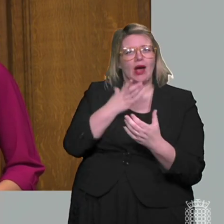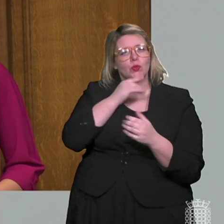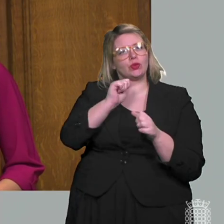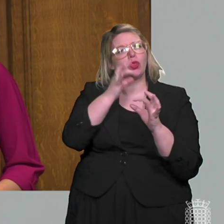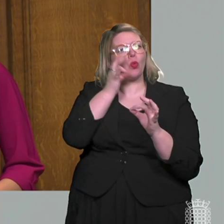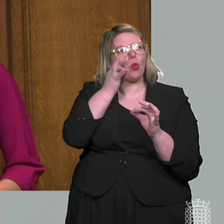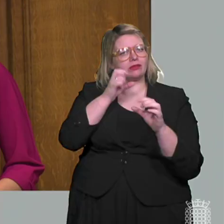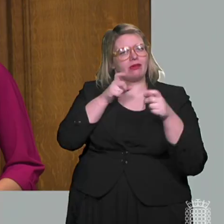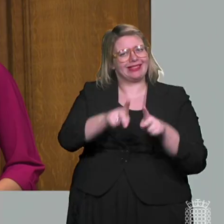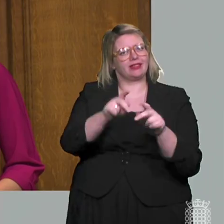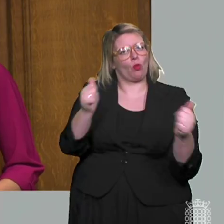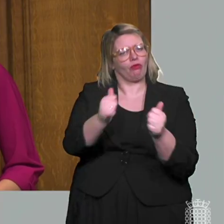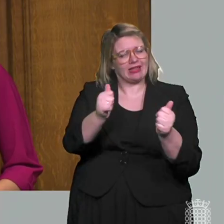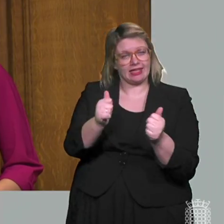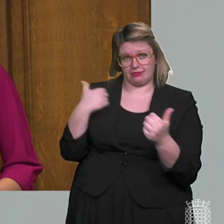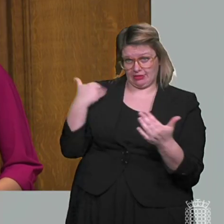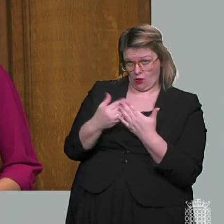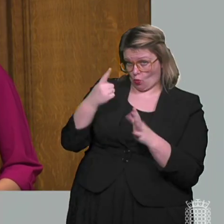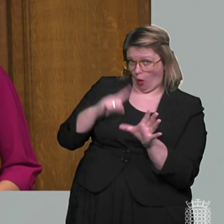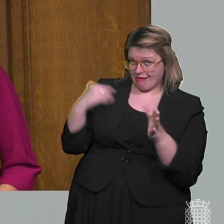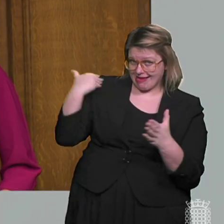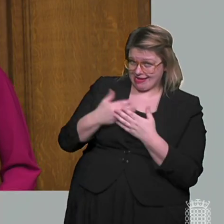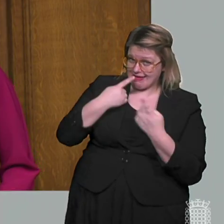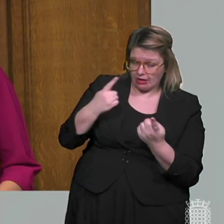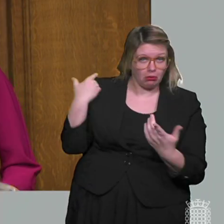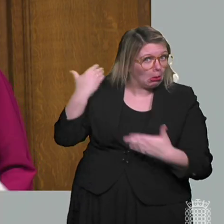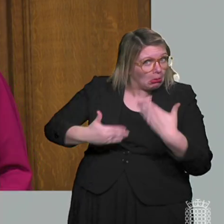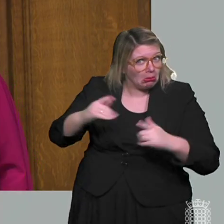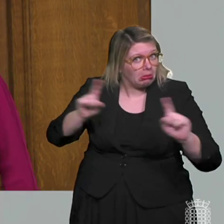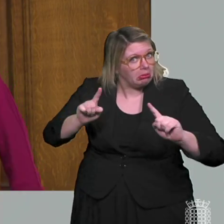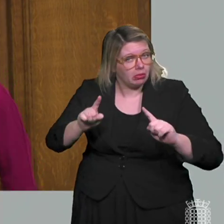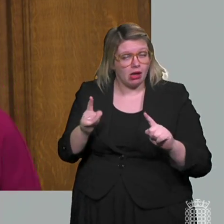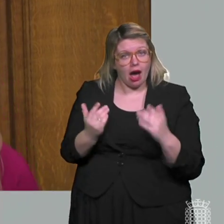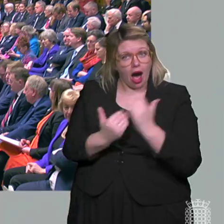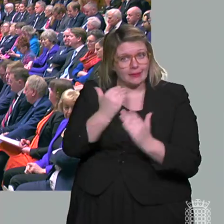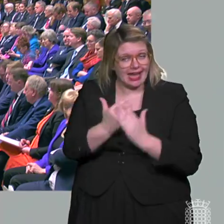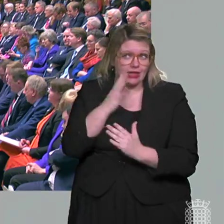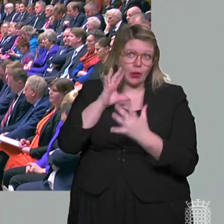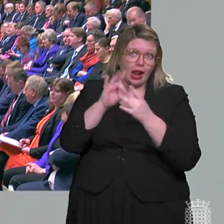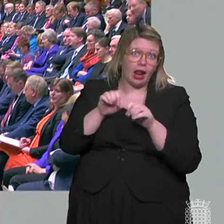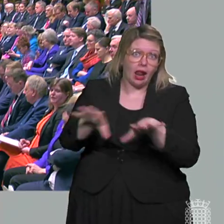Will the Minister update me on the progress of the project and tell me how quickly my constituents might see the benefits?